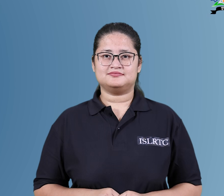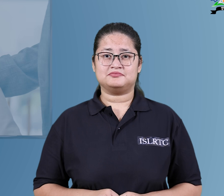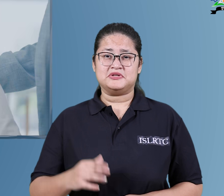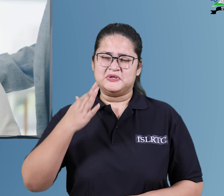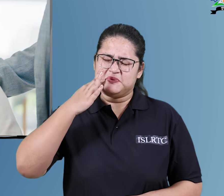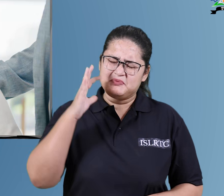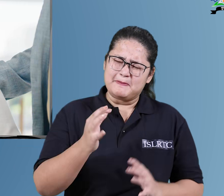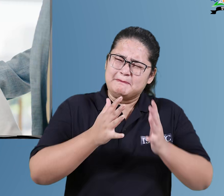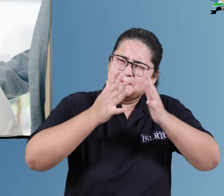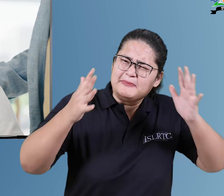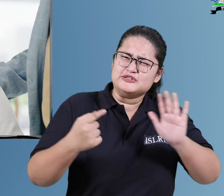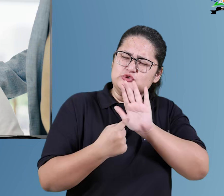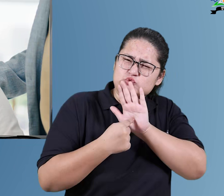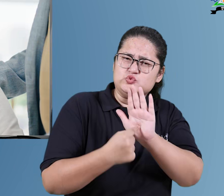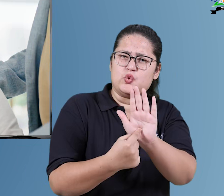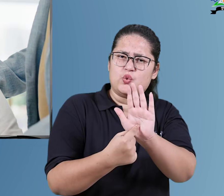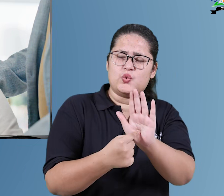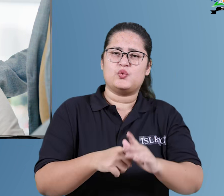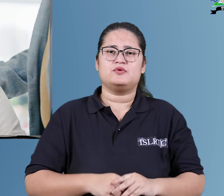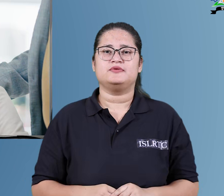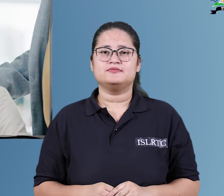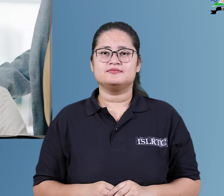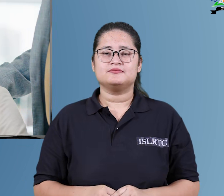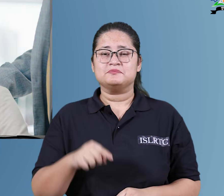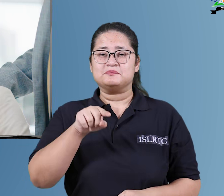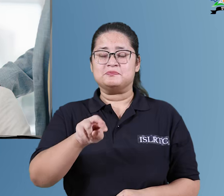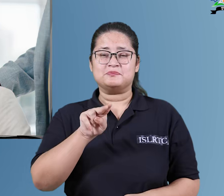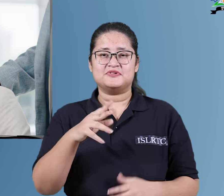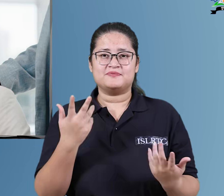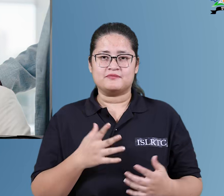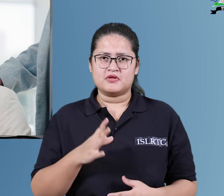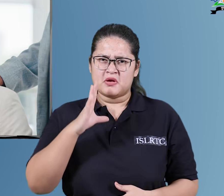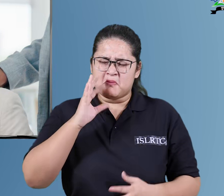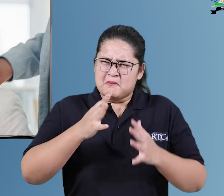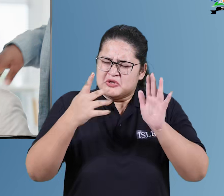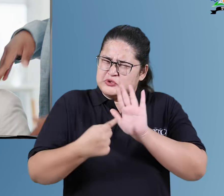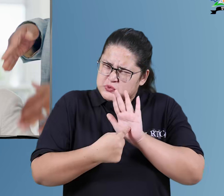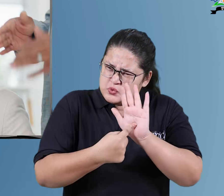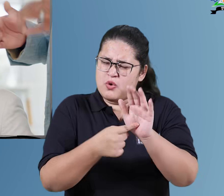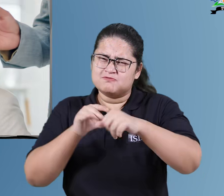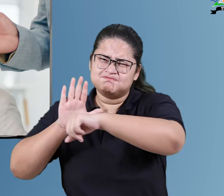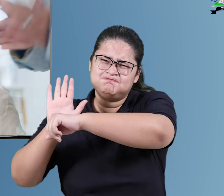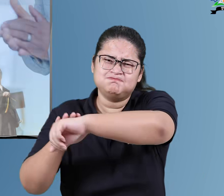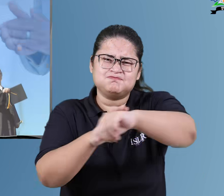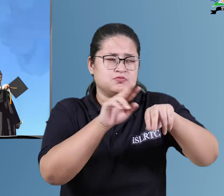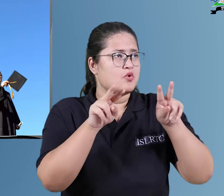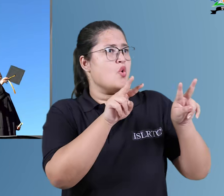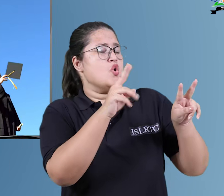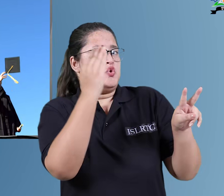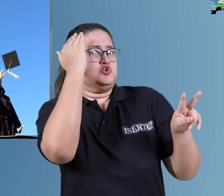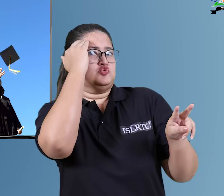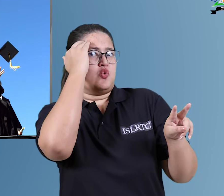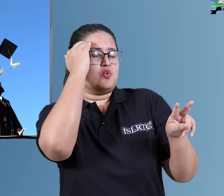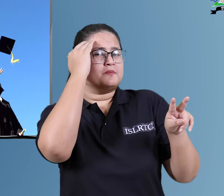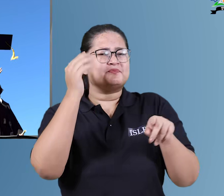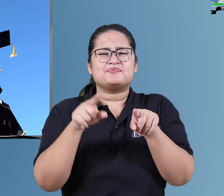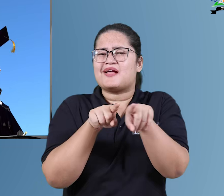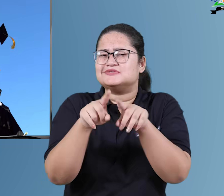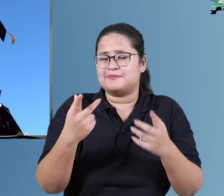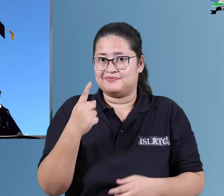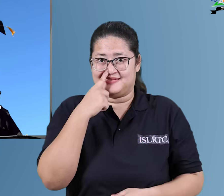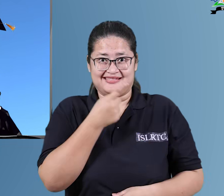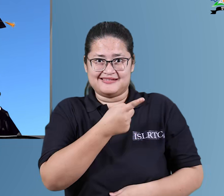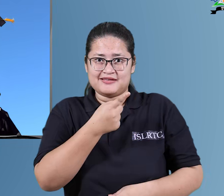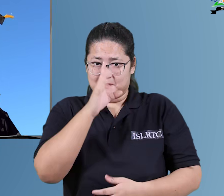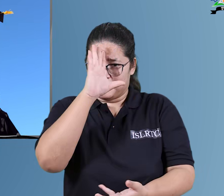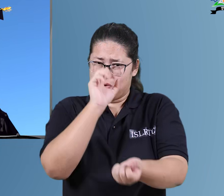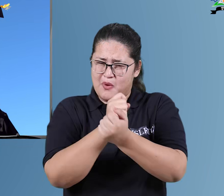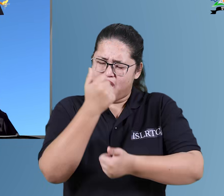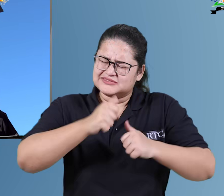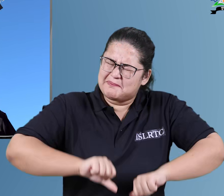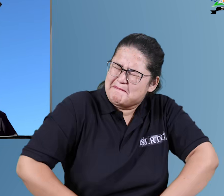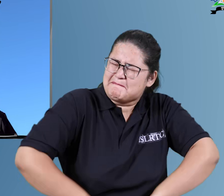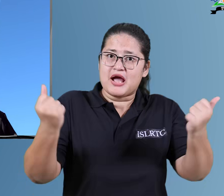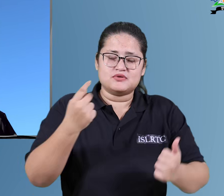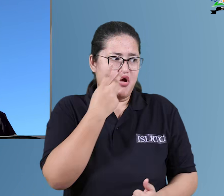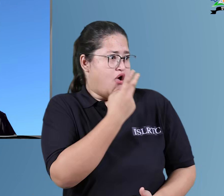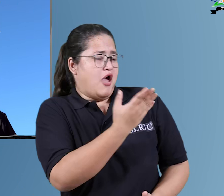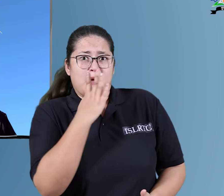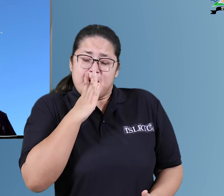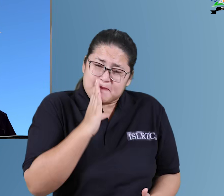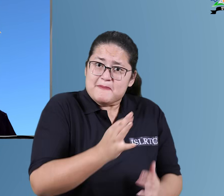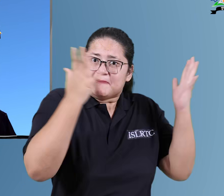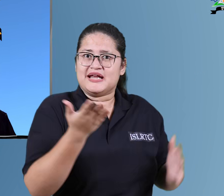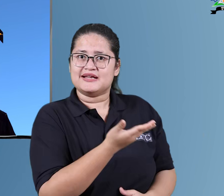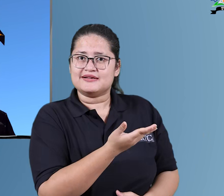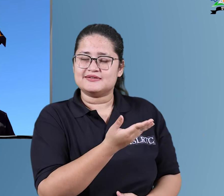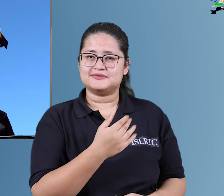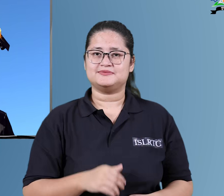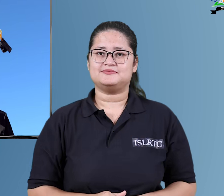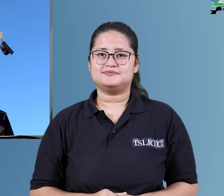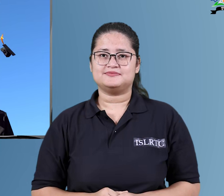Significant Significant means important or having a notable effect. For example, personal achievement: Clearing the UPSC exam is a significant milestone in our life.